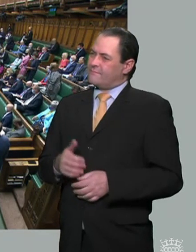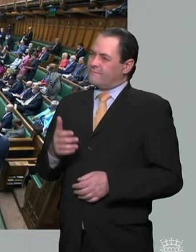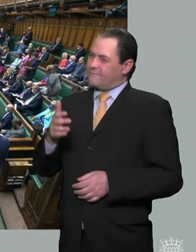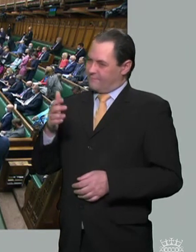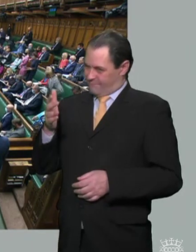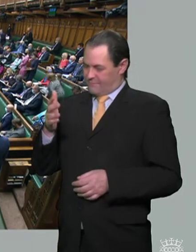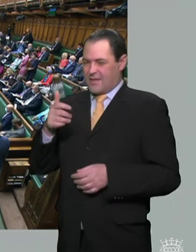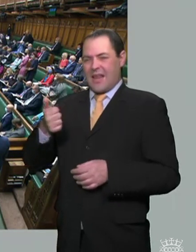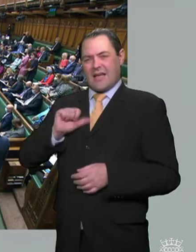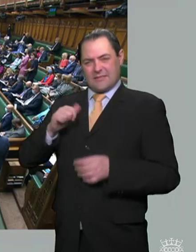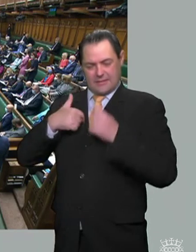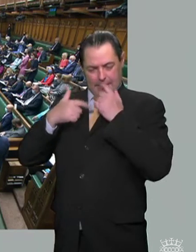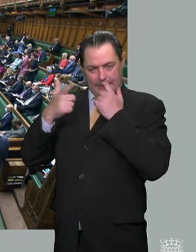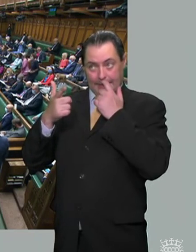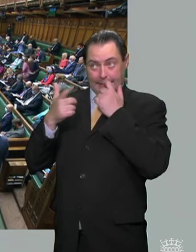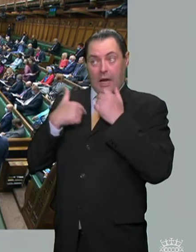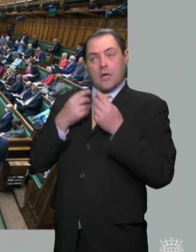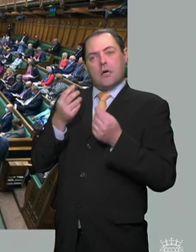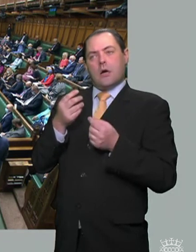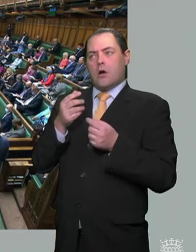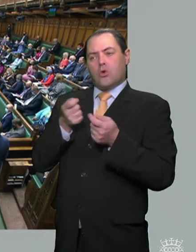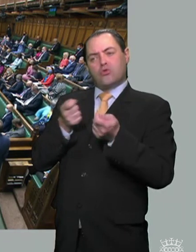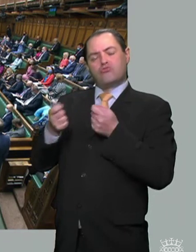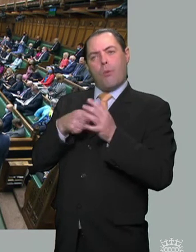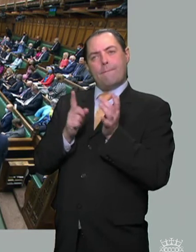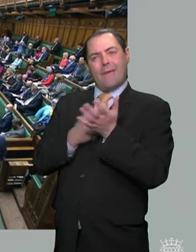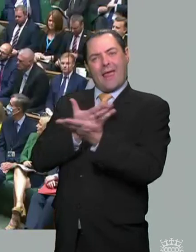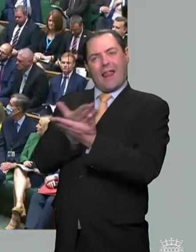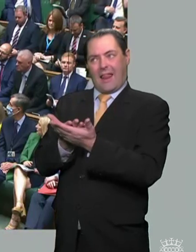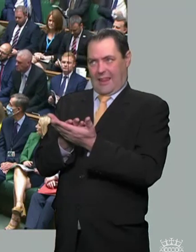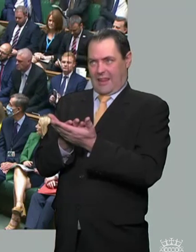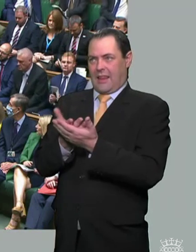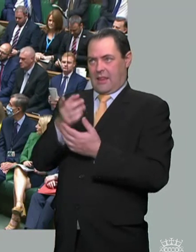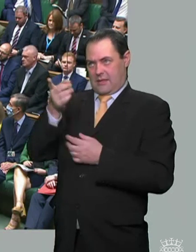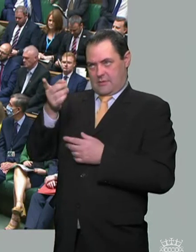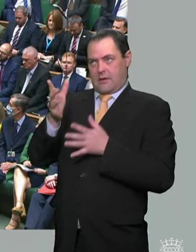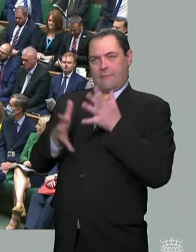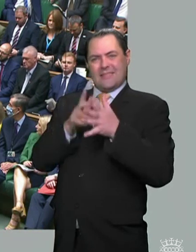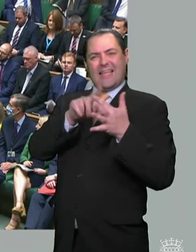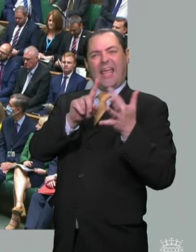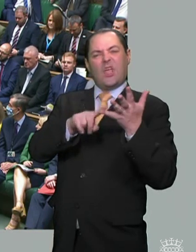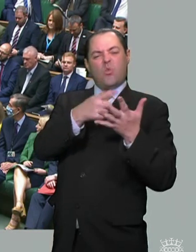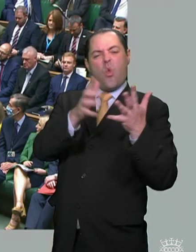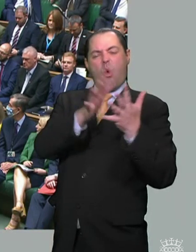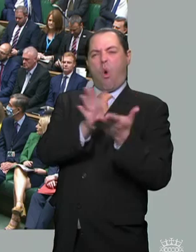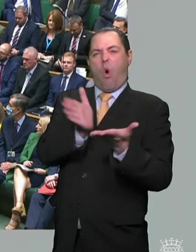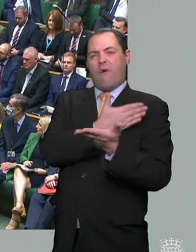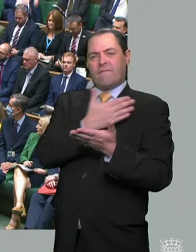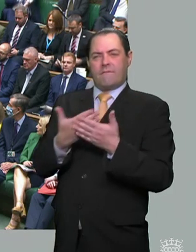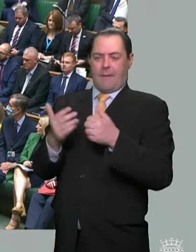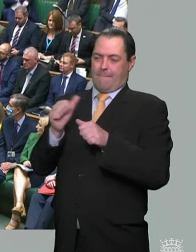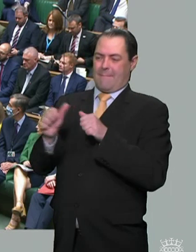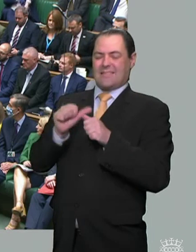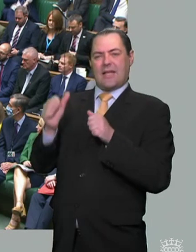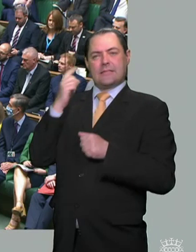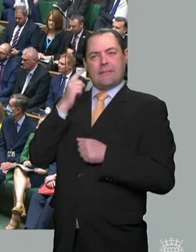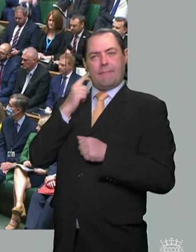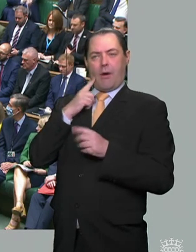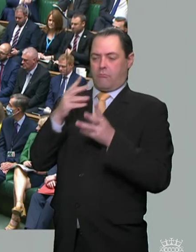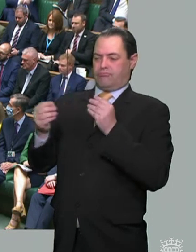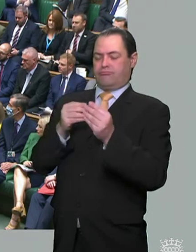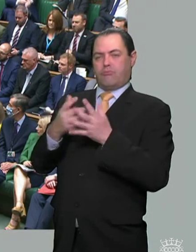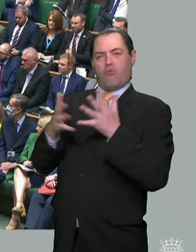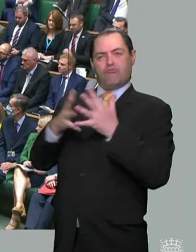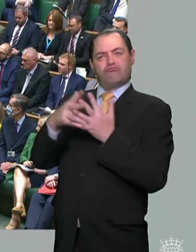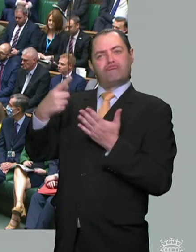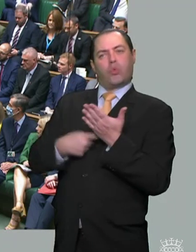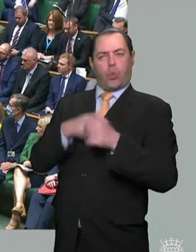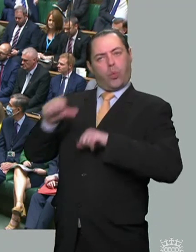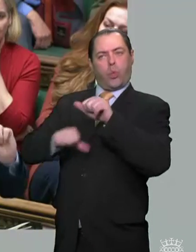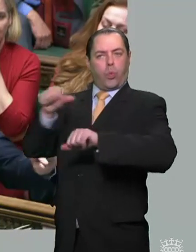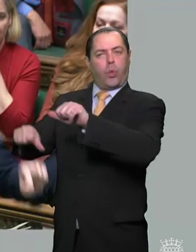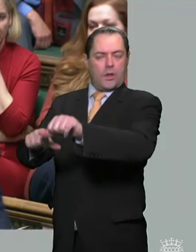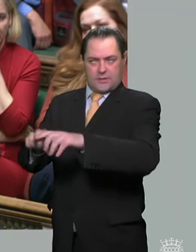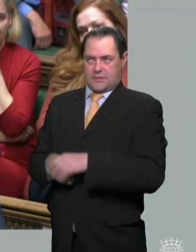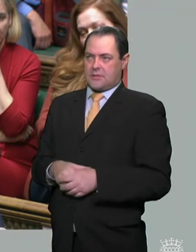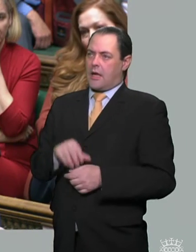Later today, the Subsidy Control Bill will give us all a welcome chance to replace clunky and bureaucratic EU-derived laws with faster, simpler and more flexible UK rules instead.